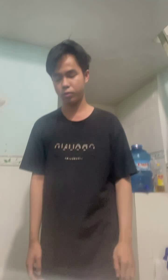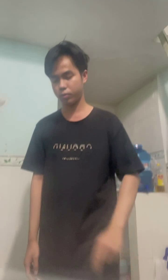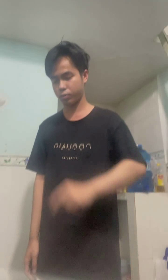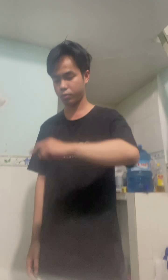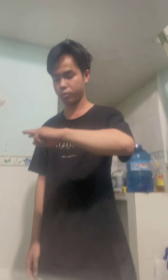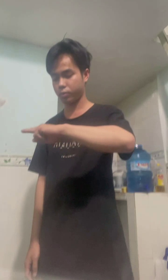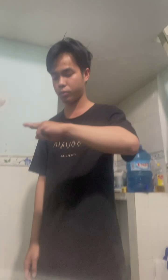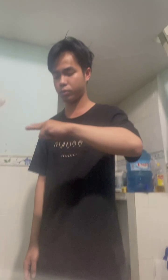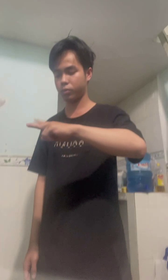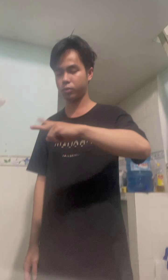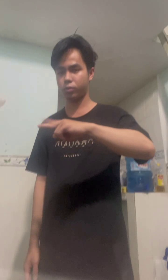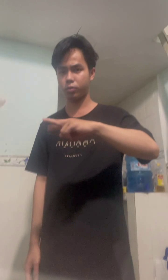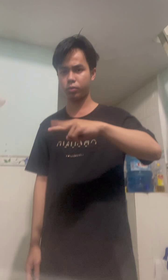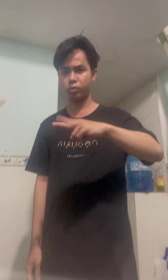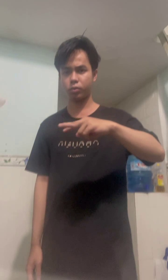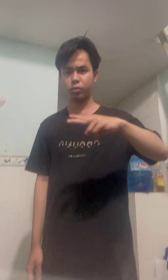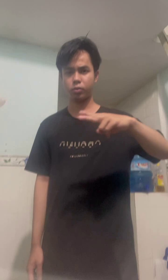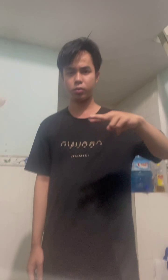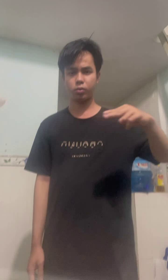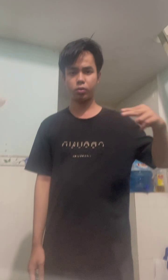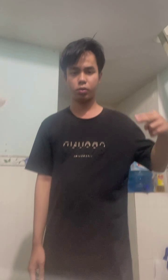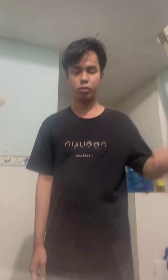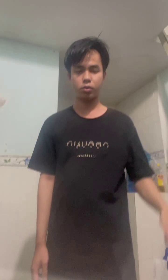boi